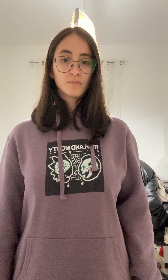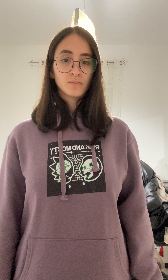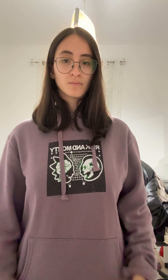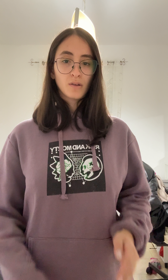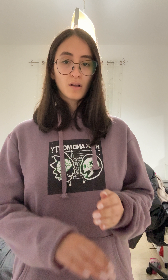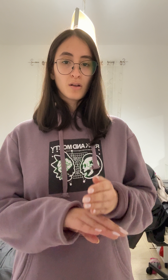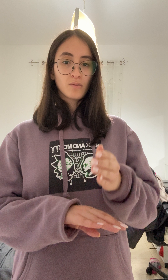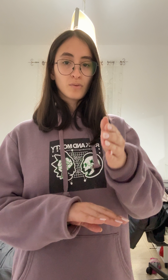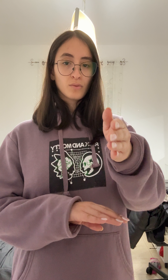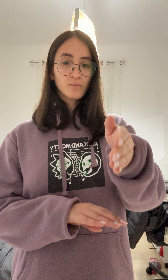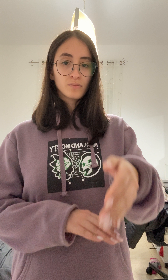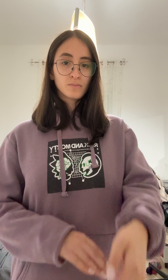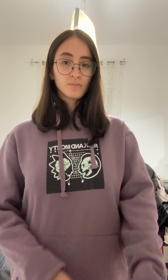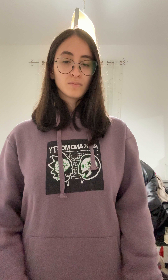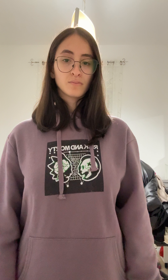לבוא